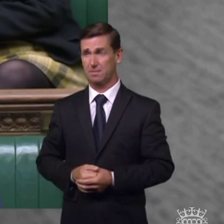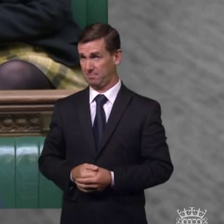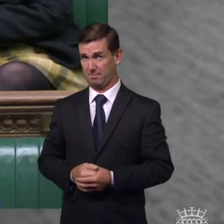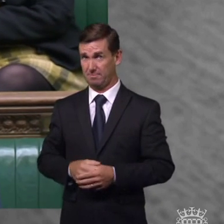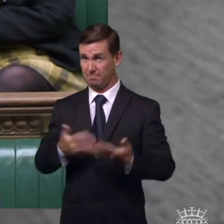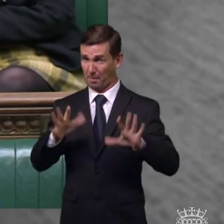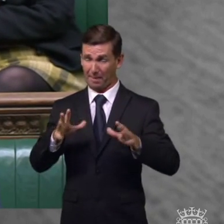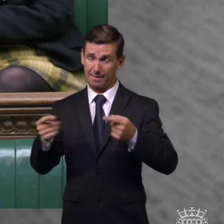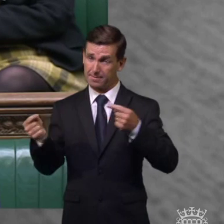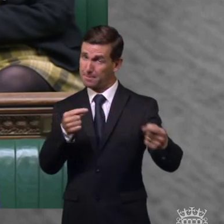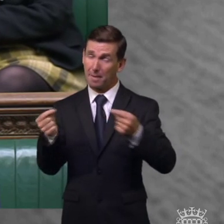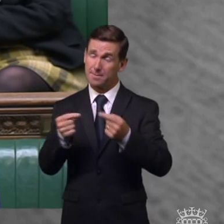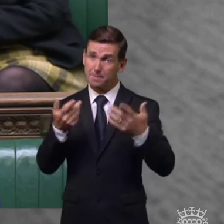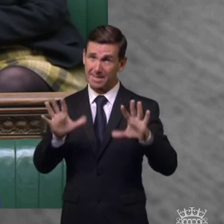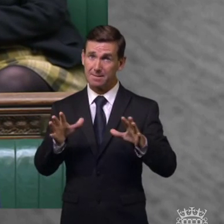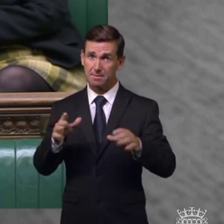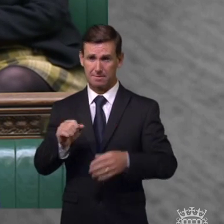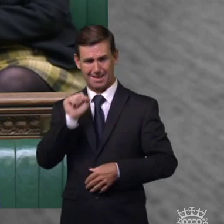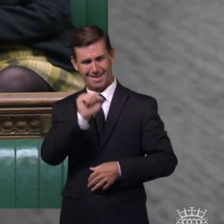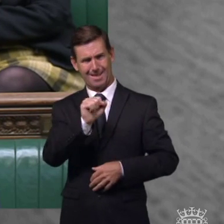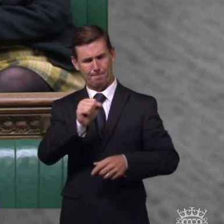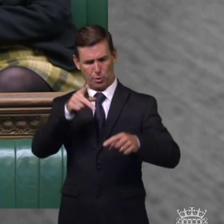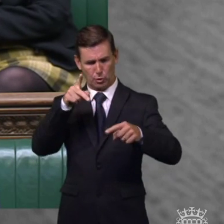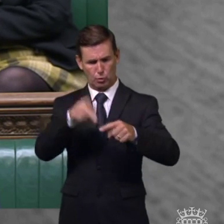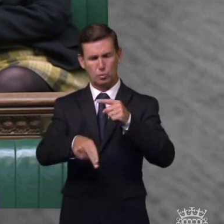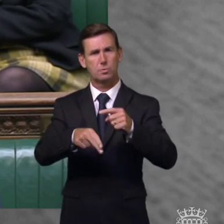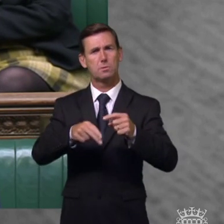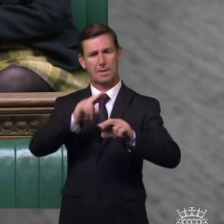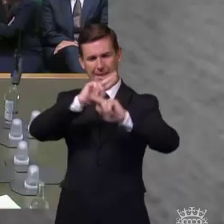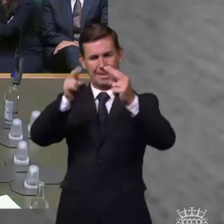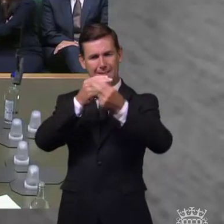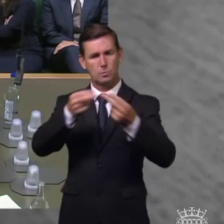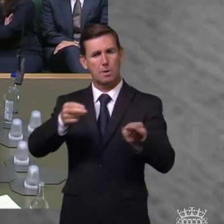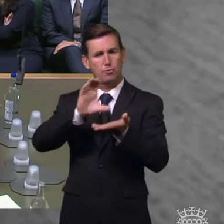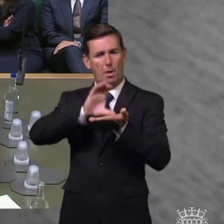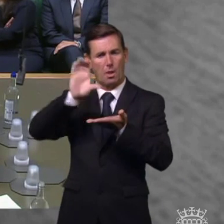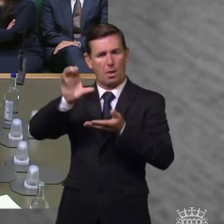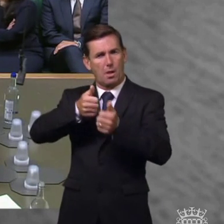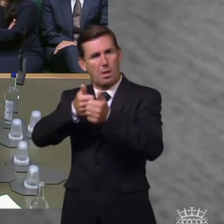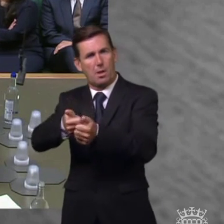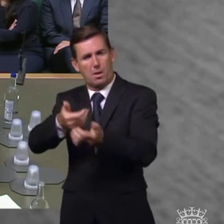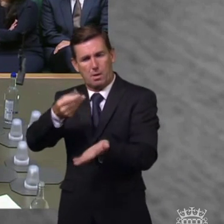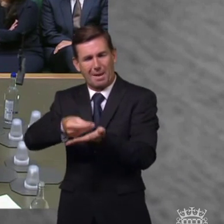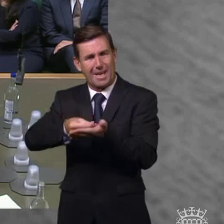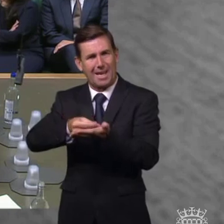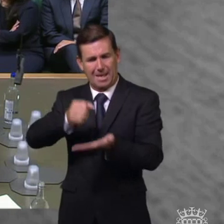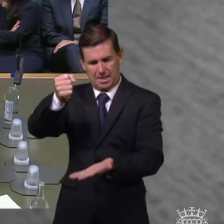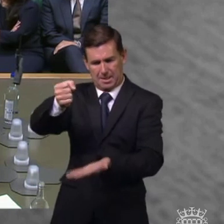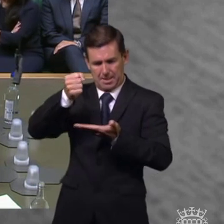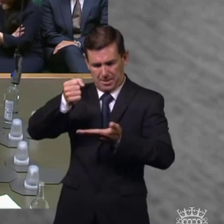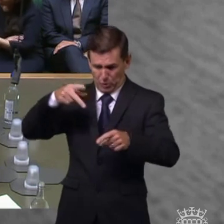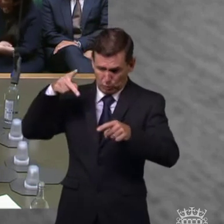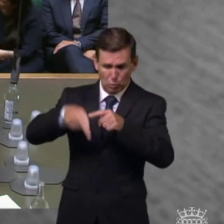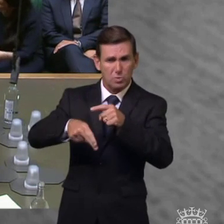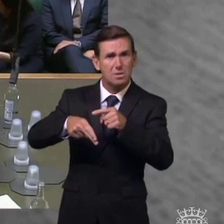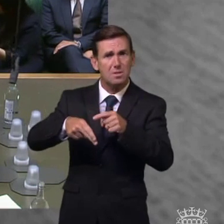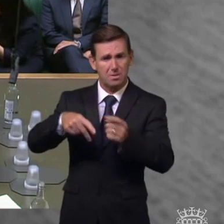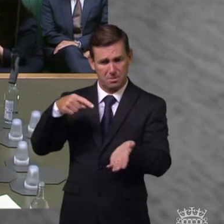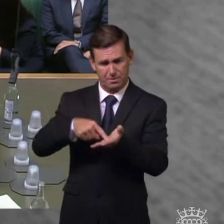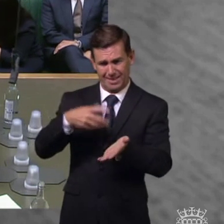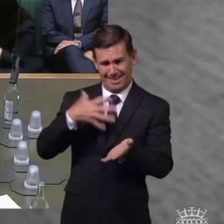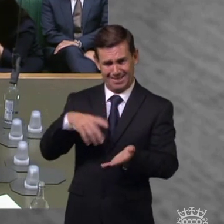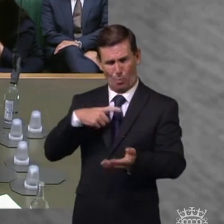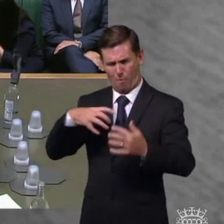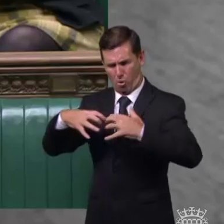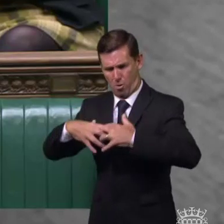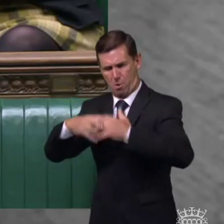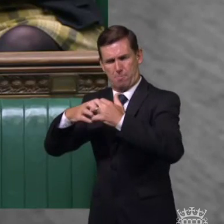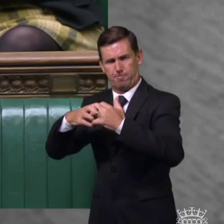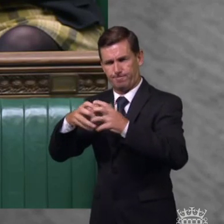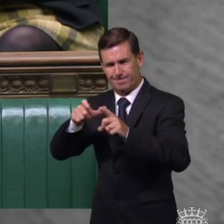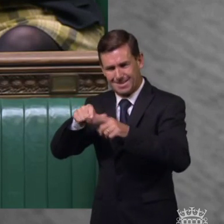We debated this: he cut the development budget, which was key to the strength and resilience of democracy in Afghanistan.